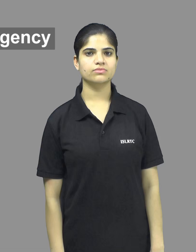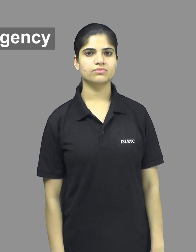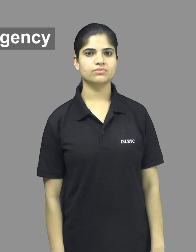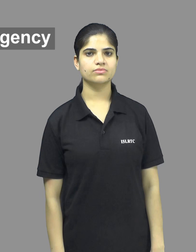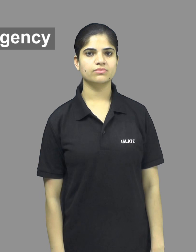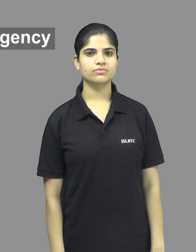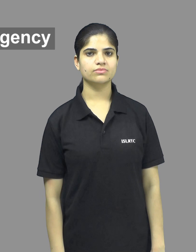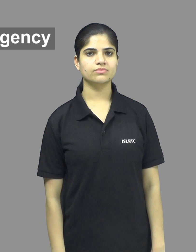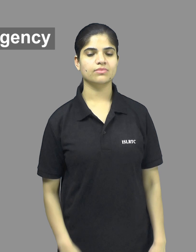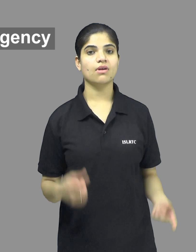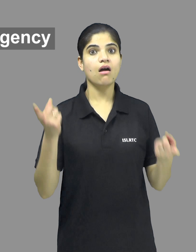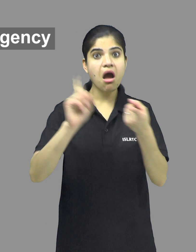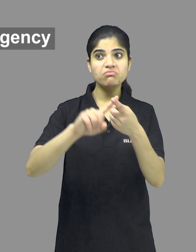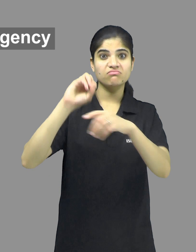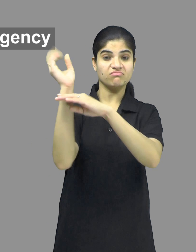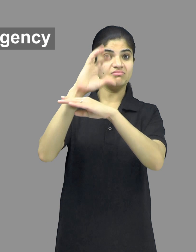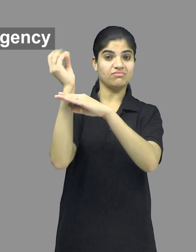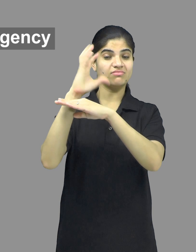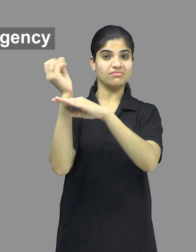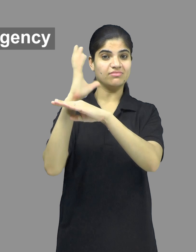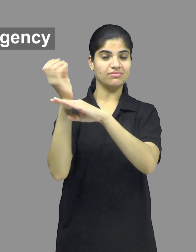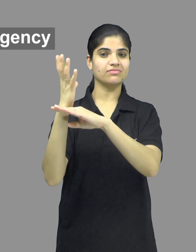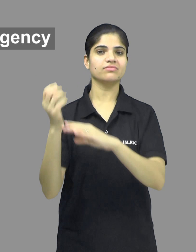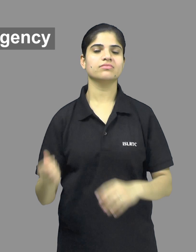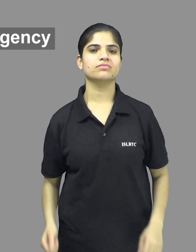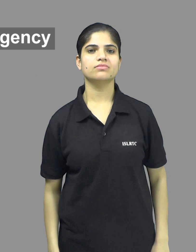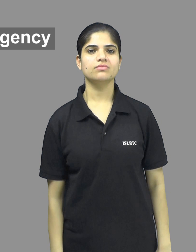Emergency